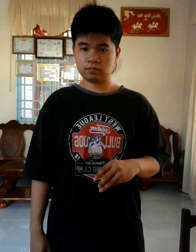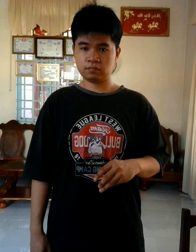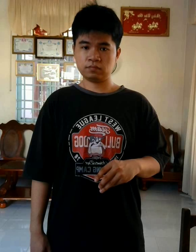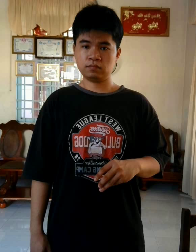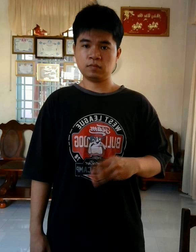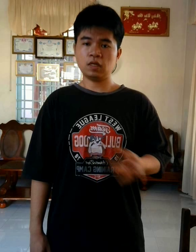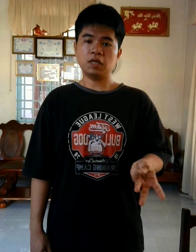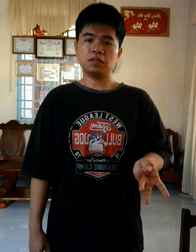it